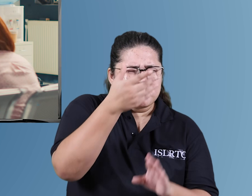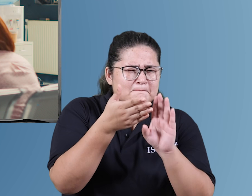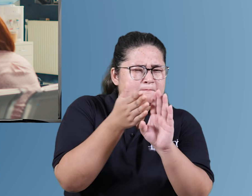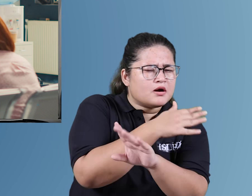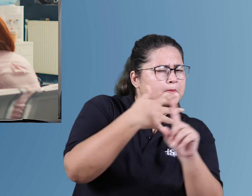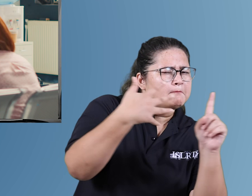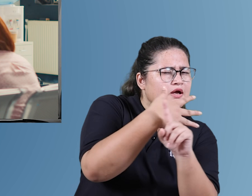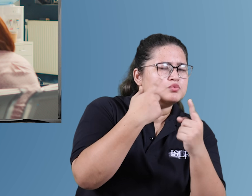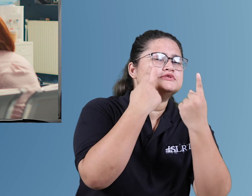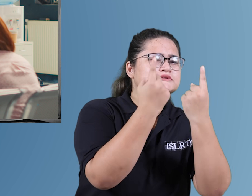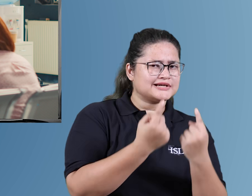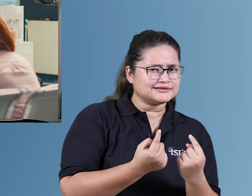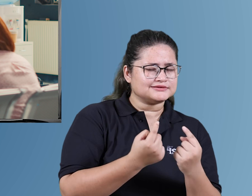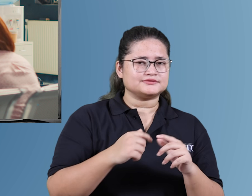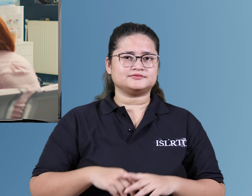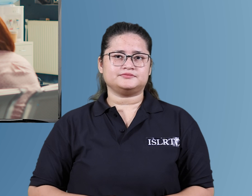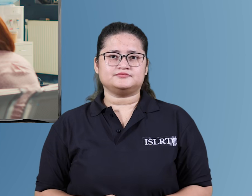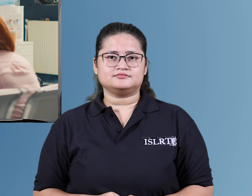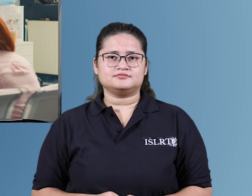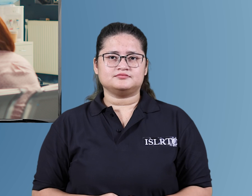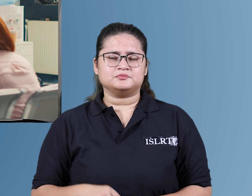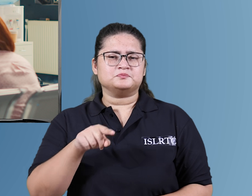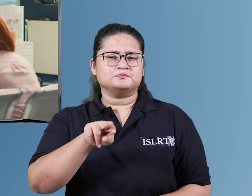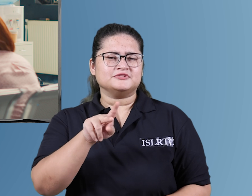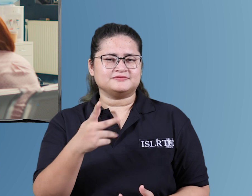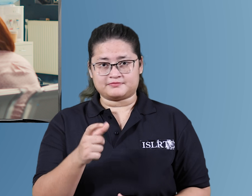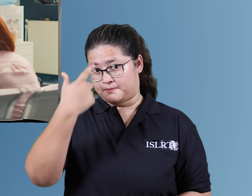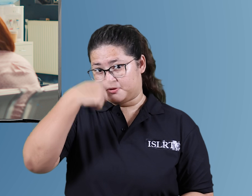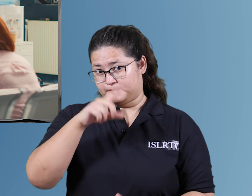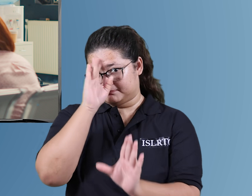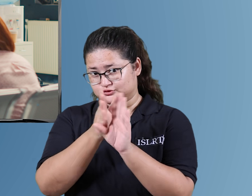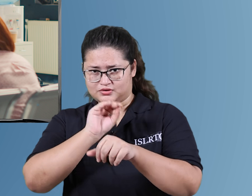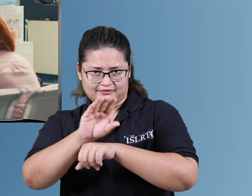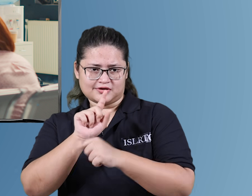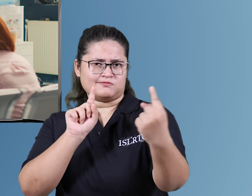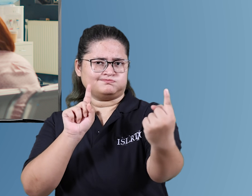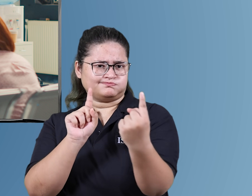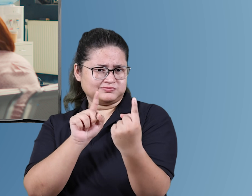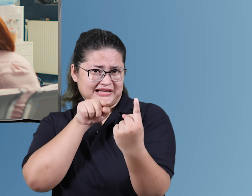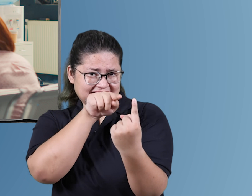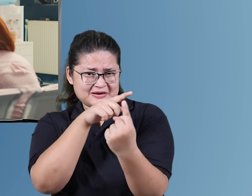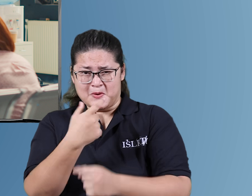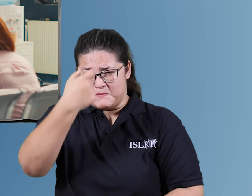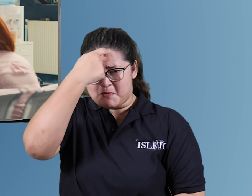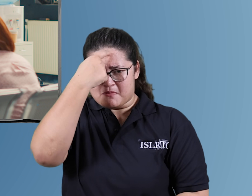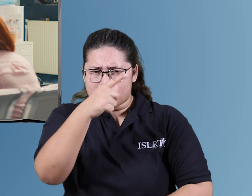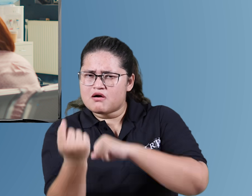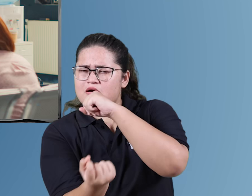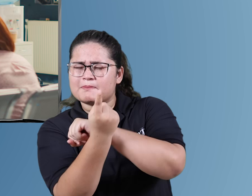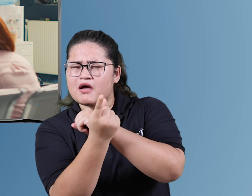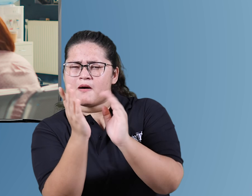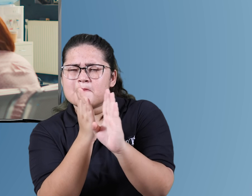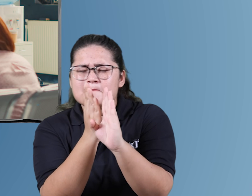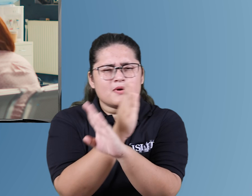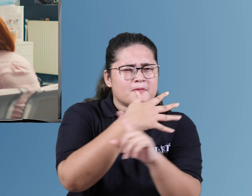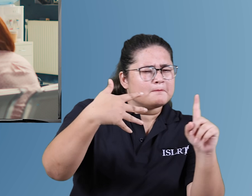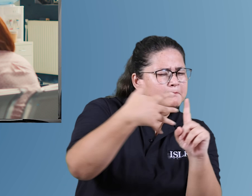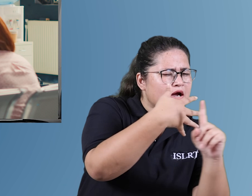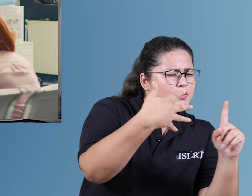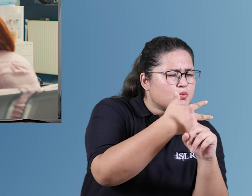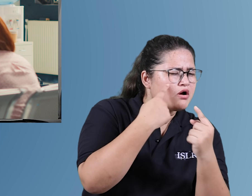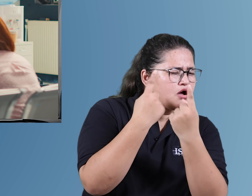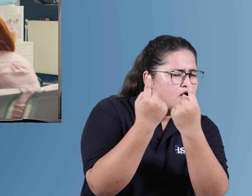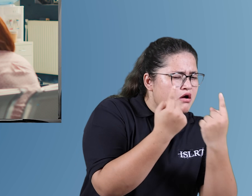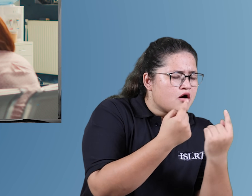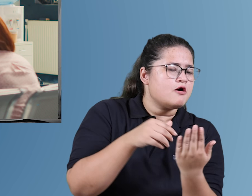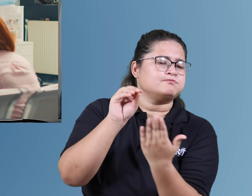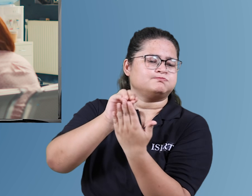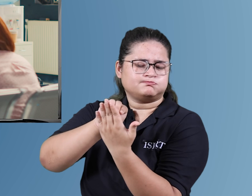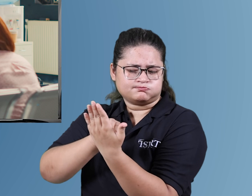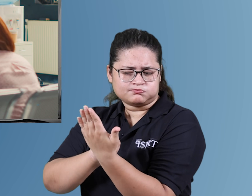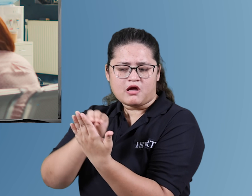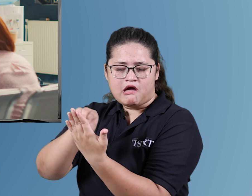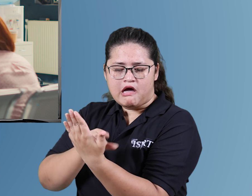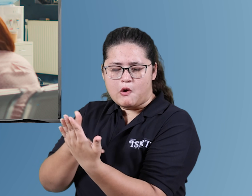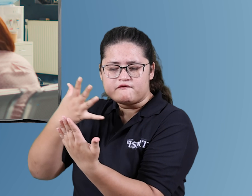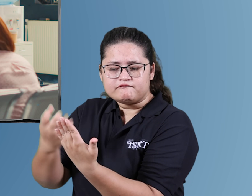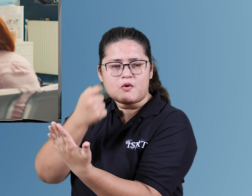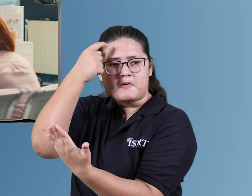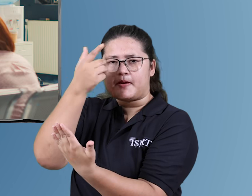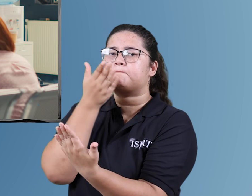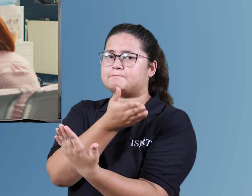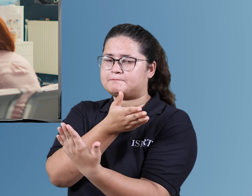Intake Assessment The initial evaluation process where the therapist gathers information to understand a client's background and issues.